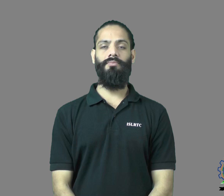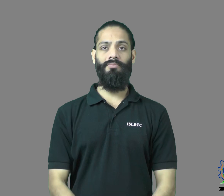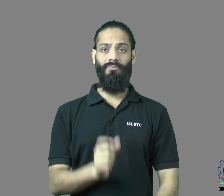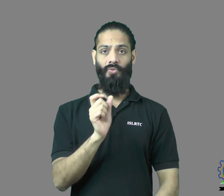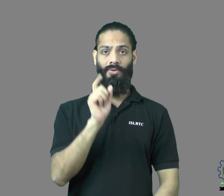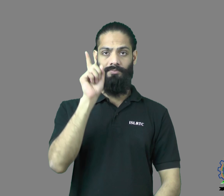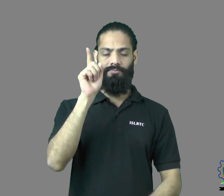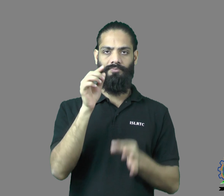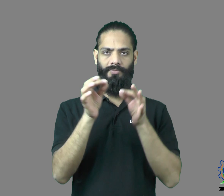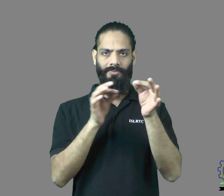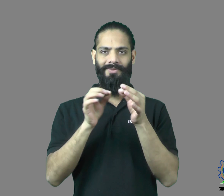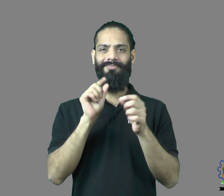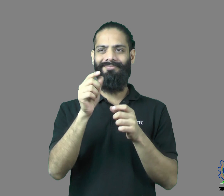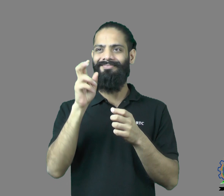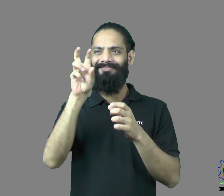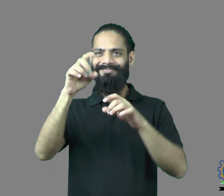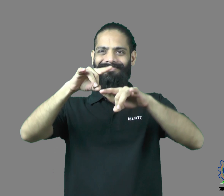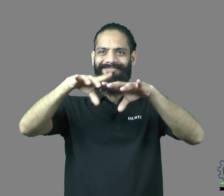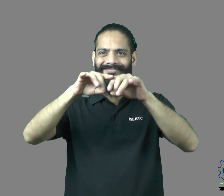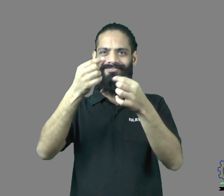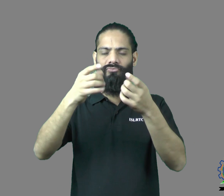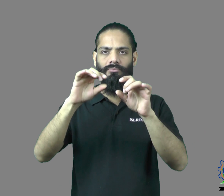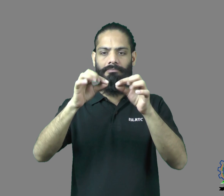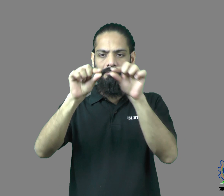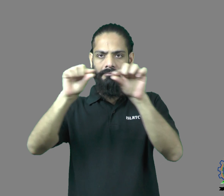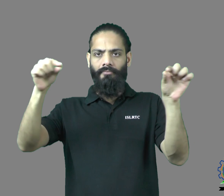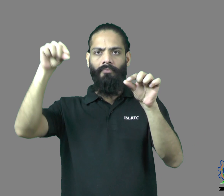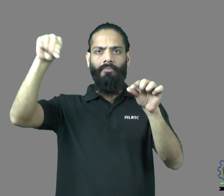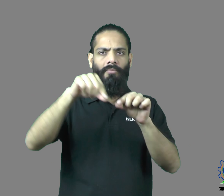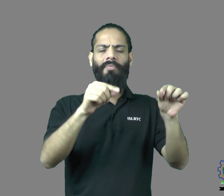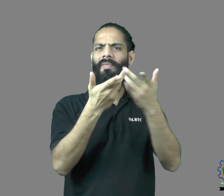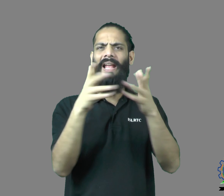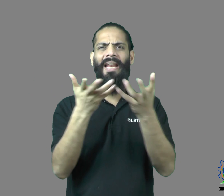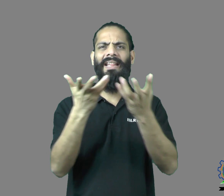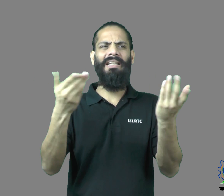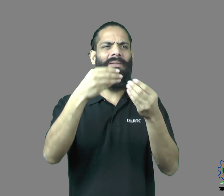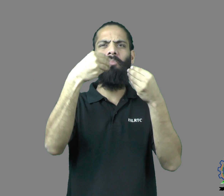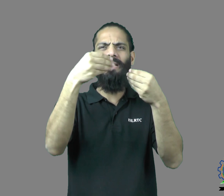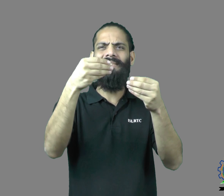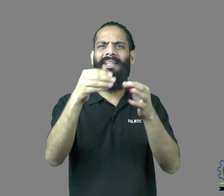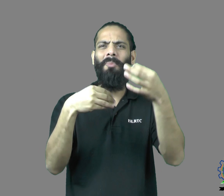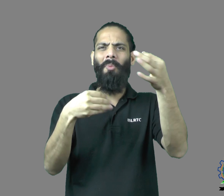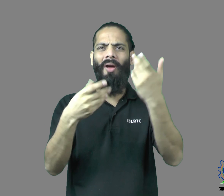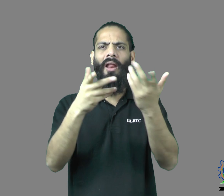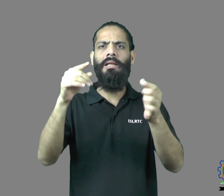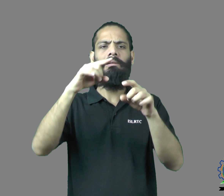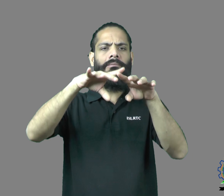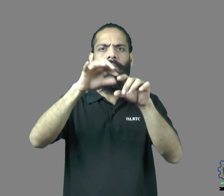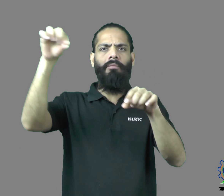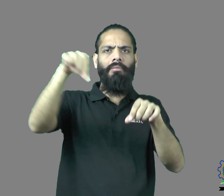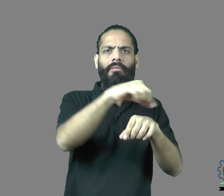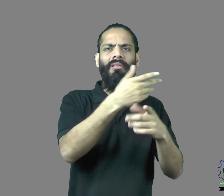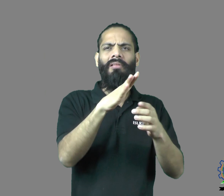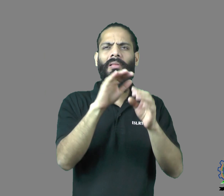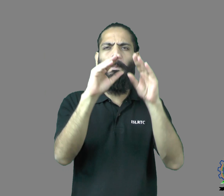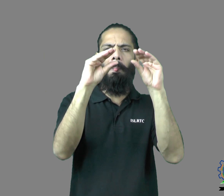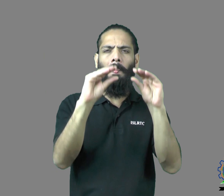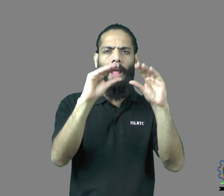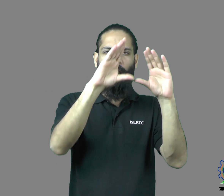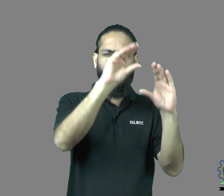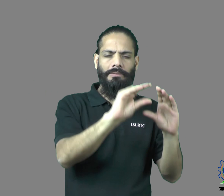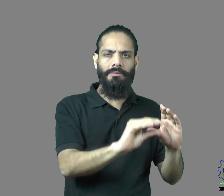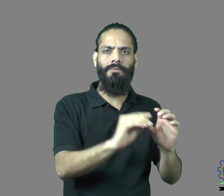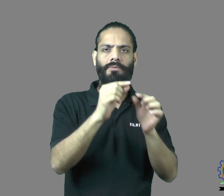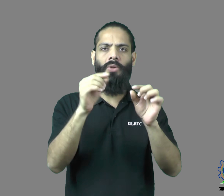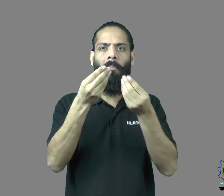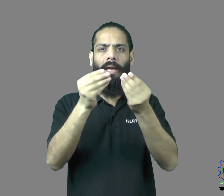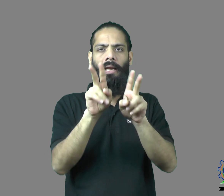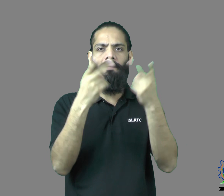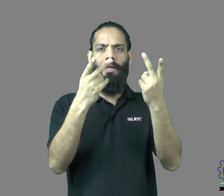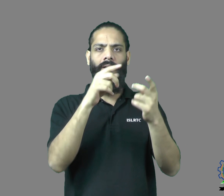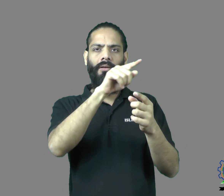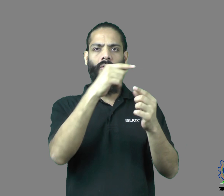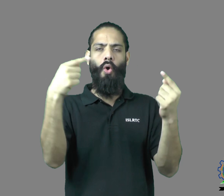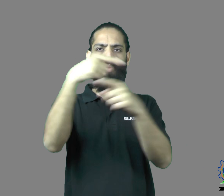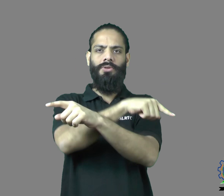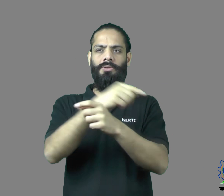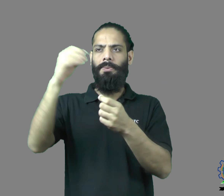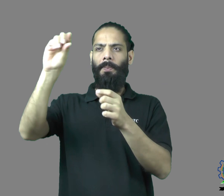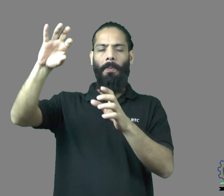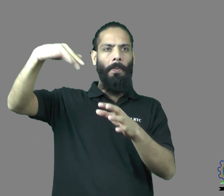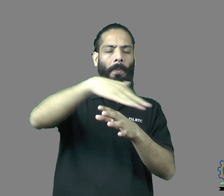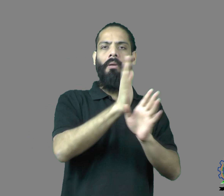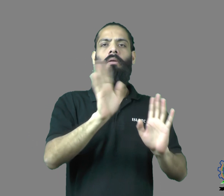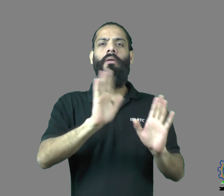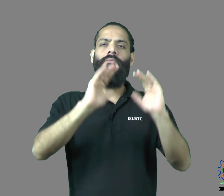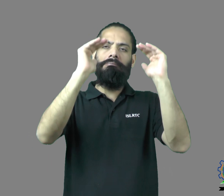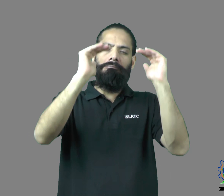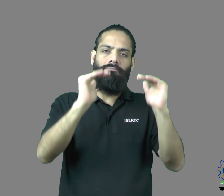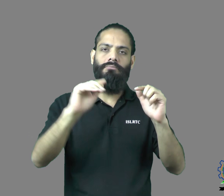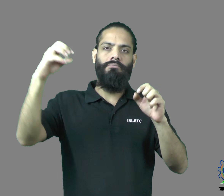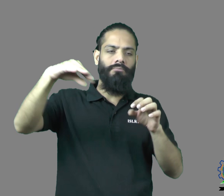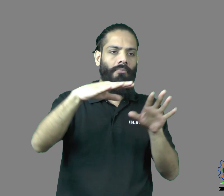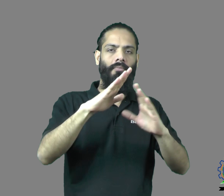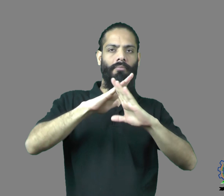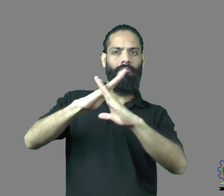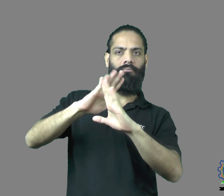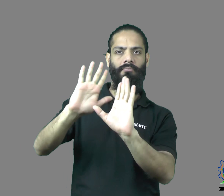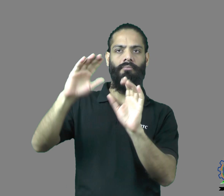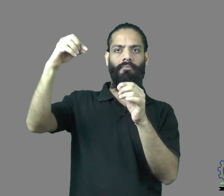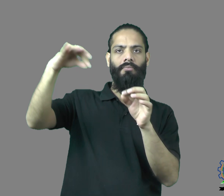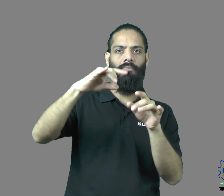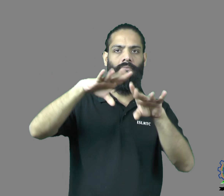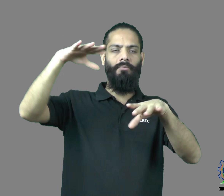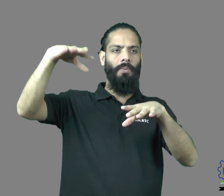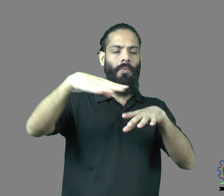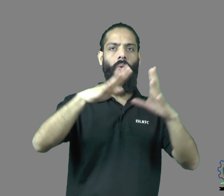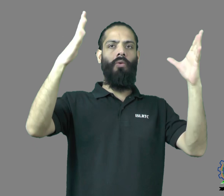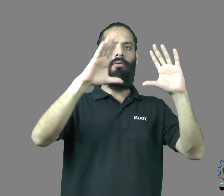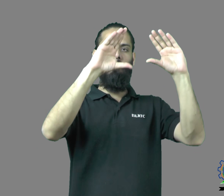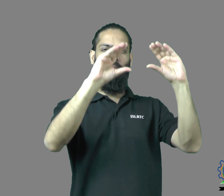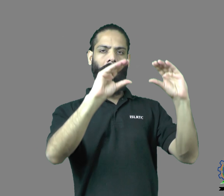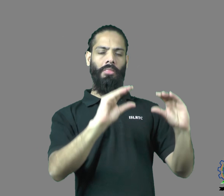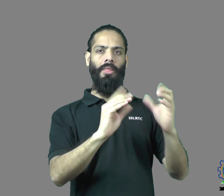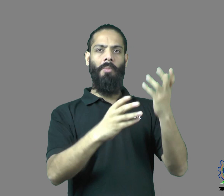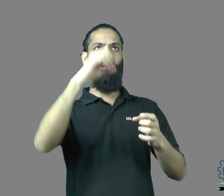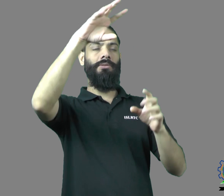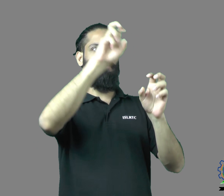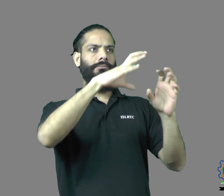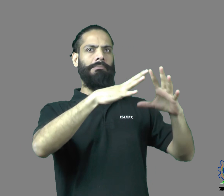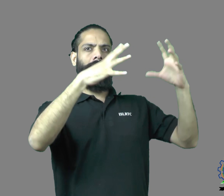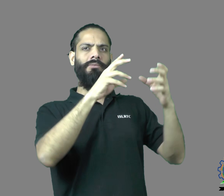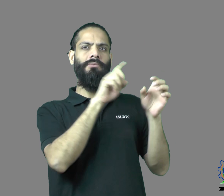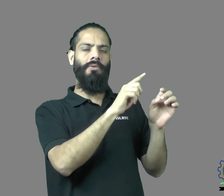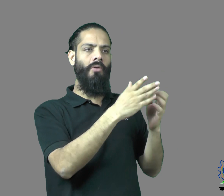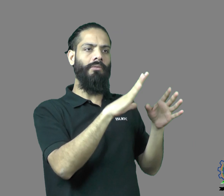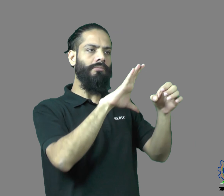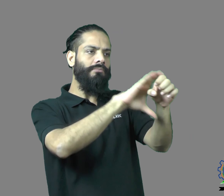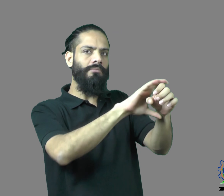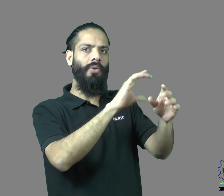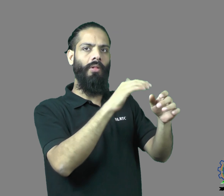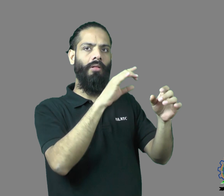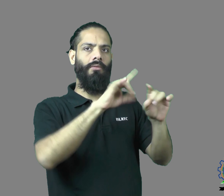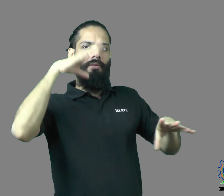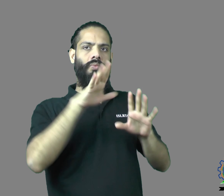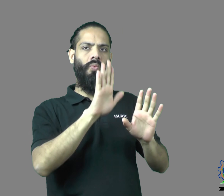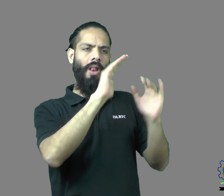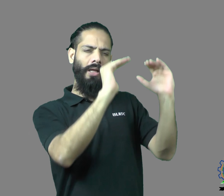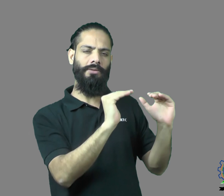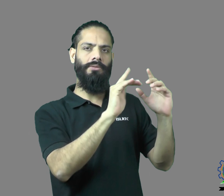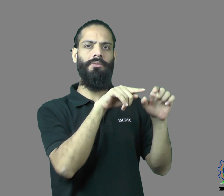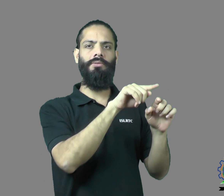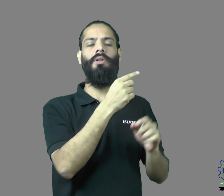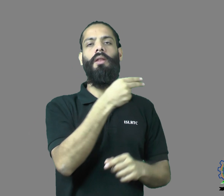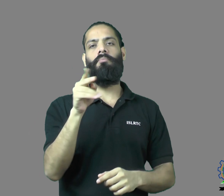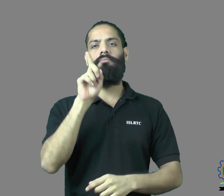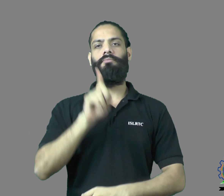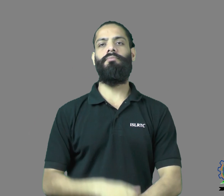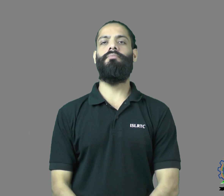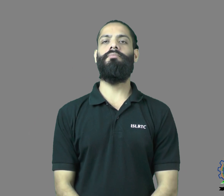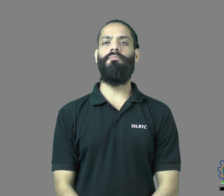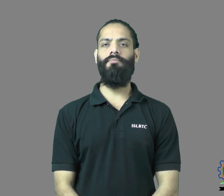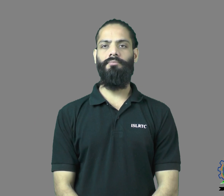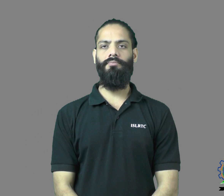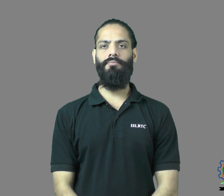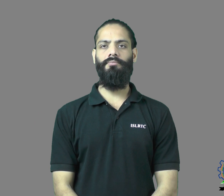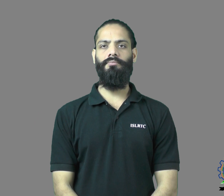Insulator